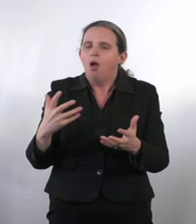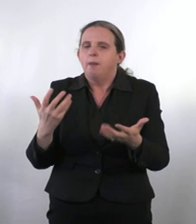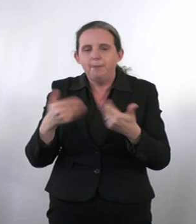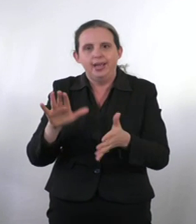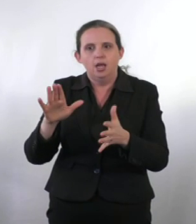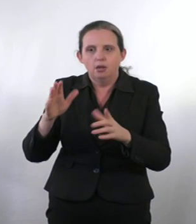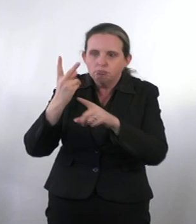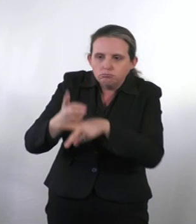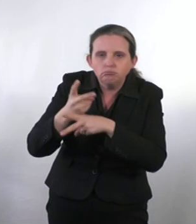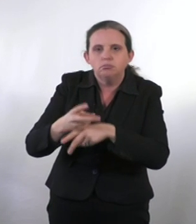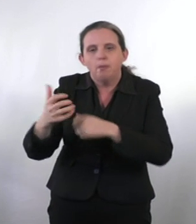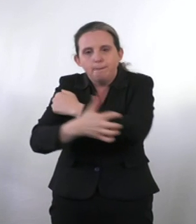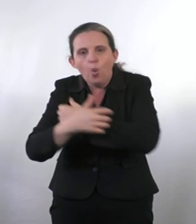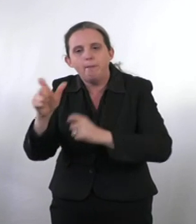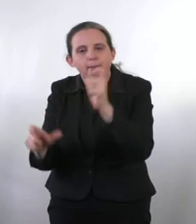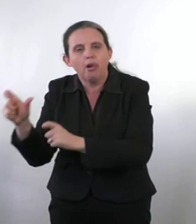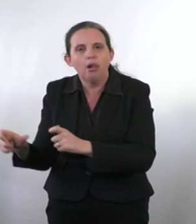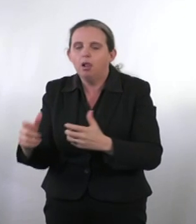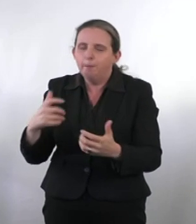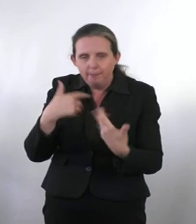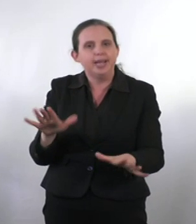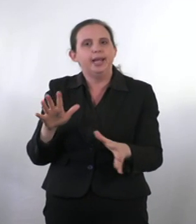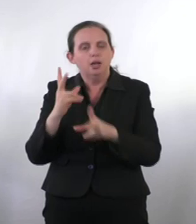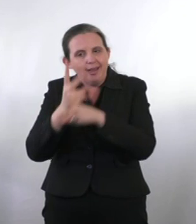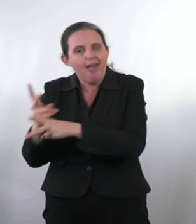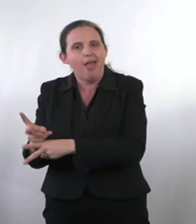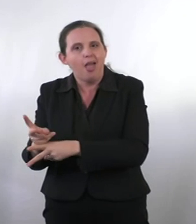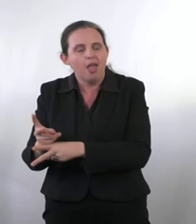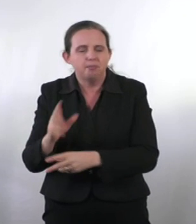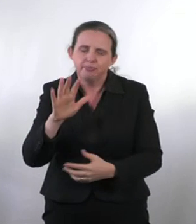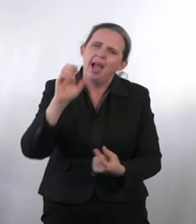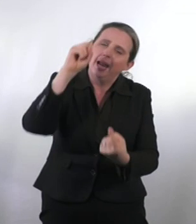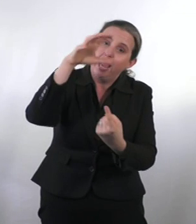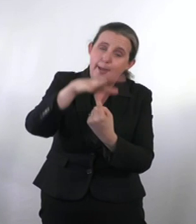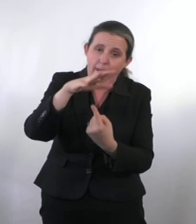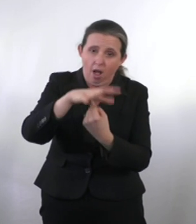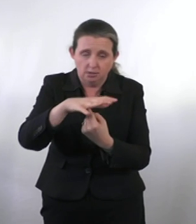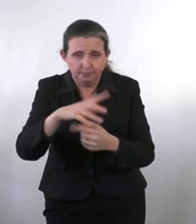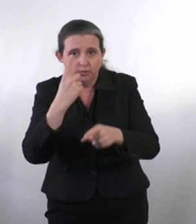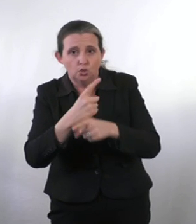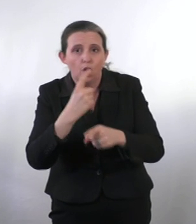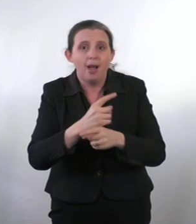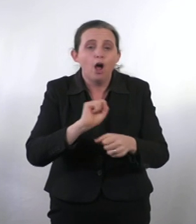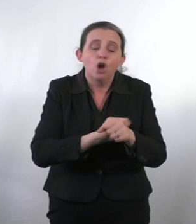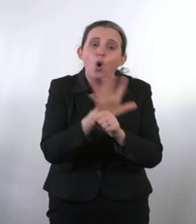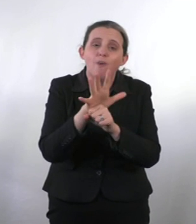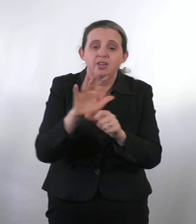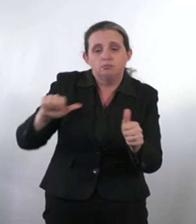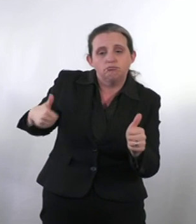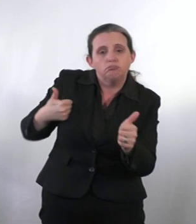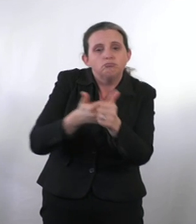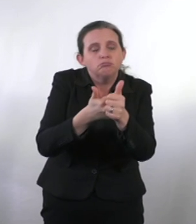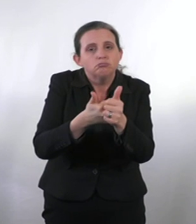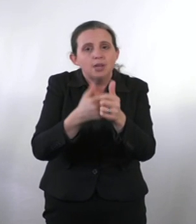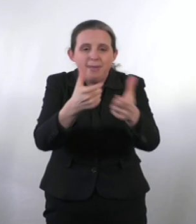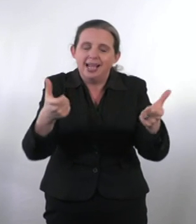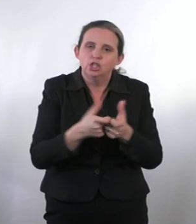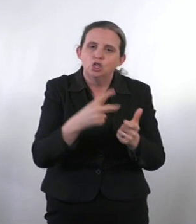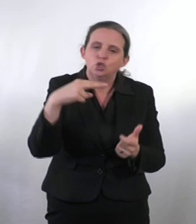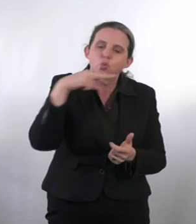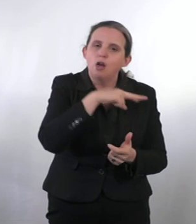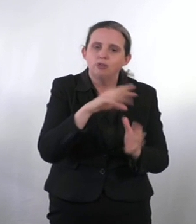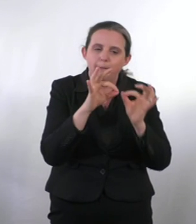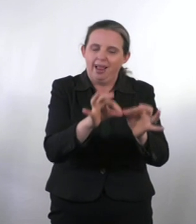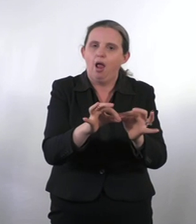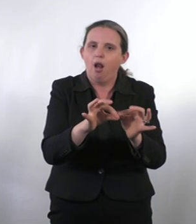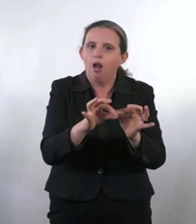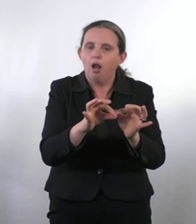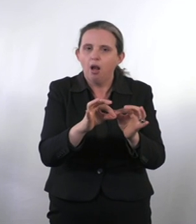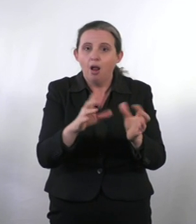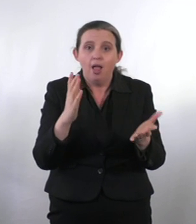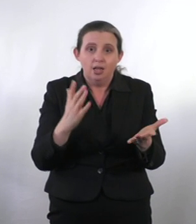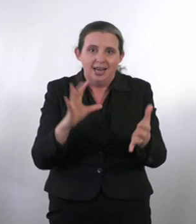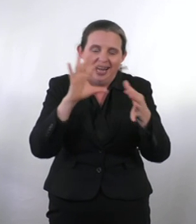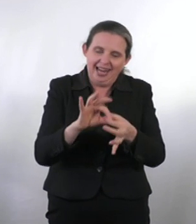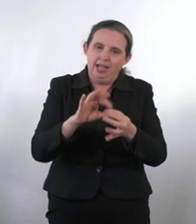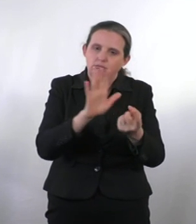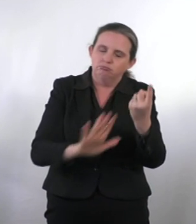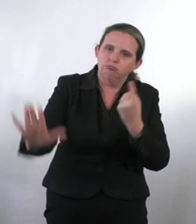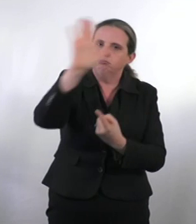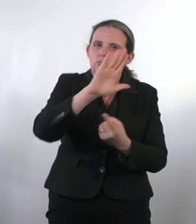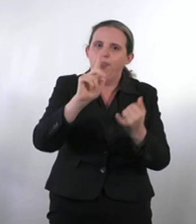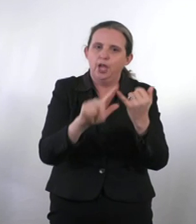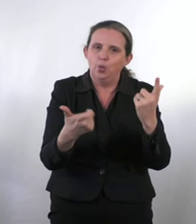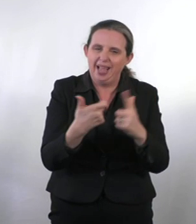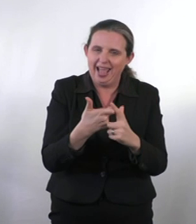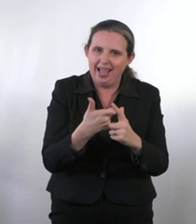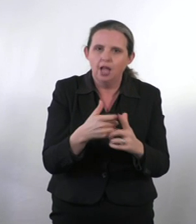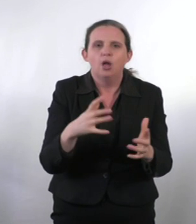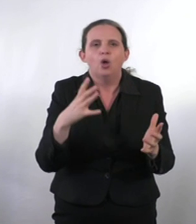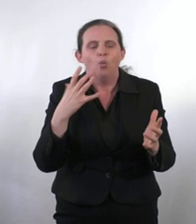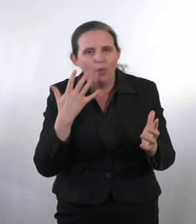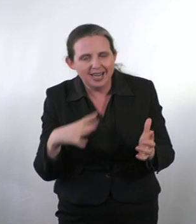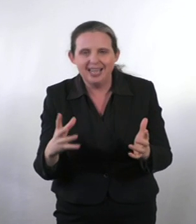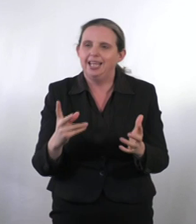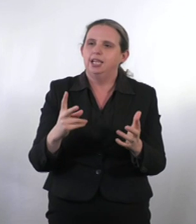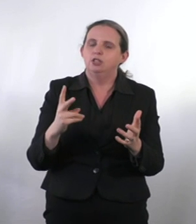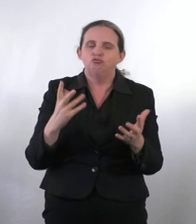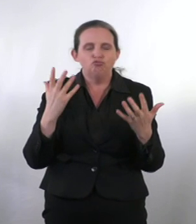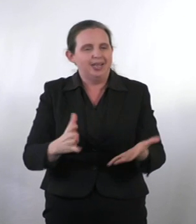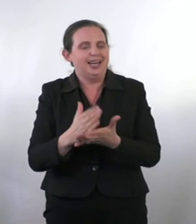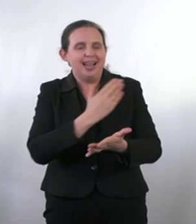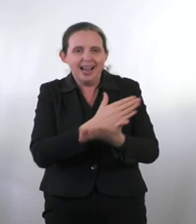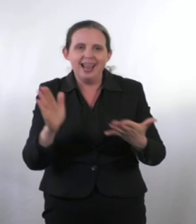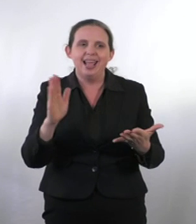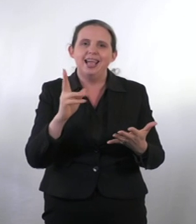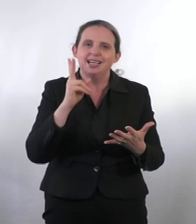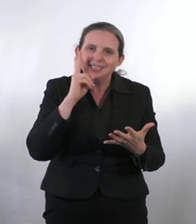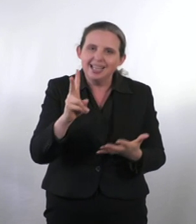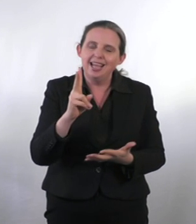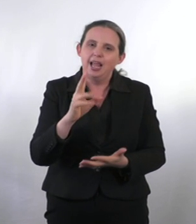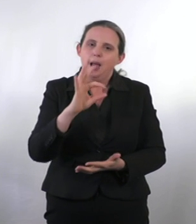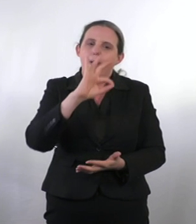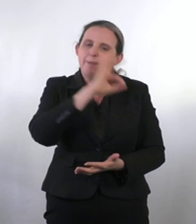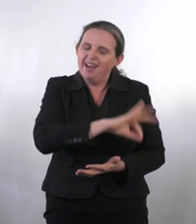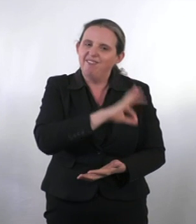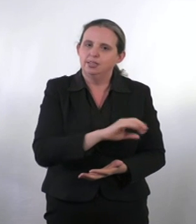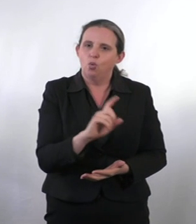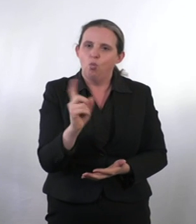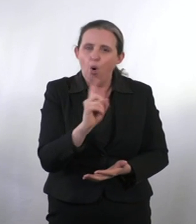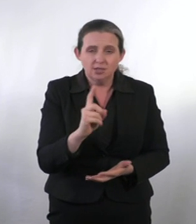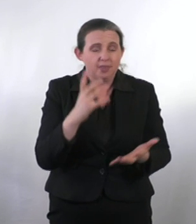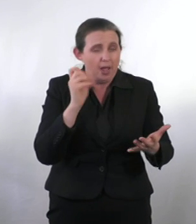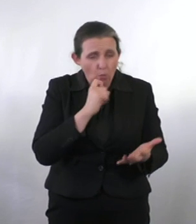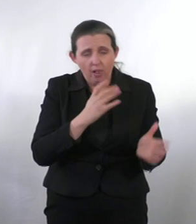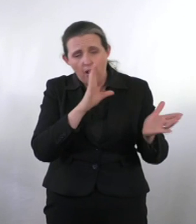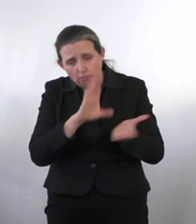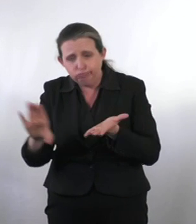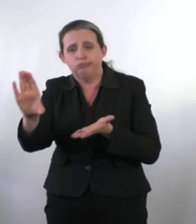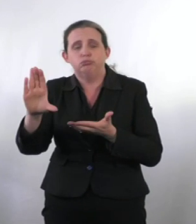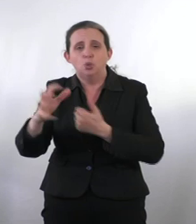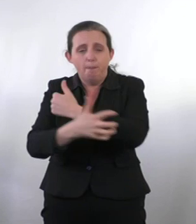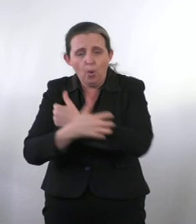One of the most important facts about the £200 billion coronavirus package of support that the Chancellor has devised for lives and livelihoods across the country is that the benefits overwhelmingly prioritise the poorest and neediest in the country.